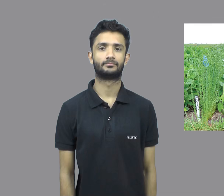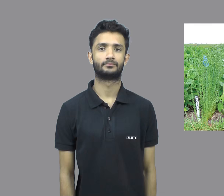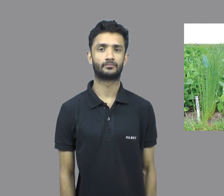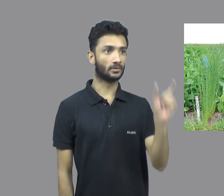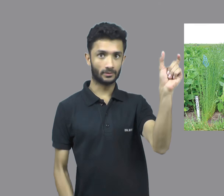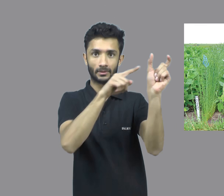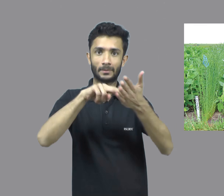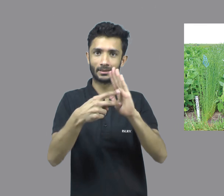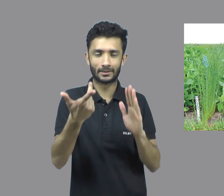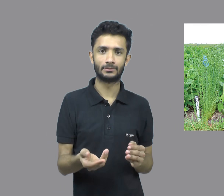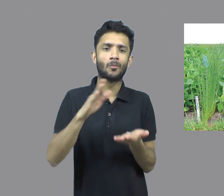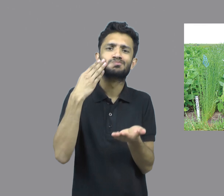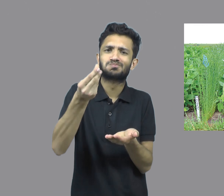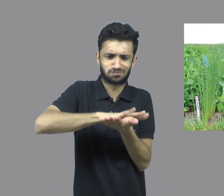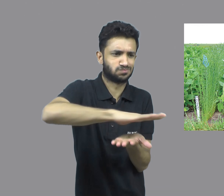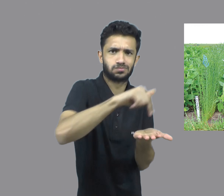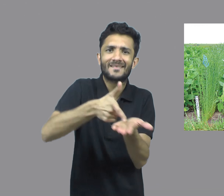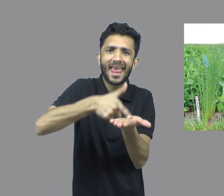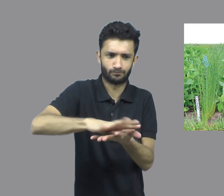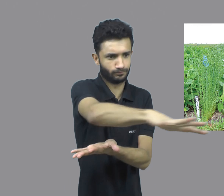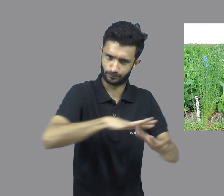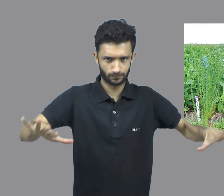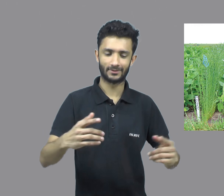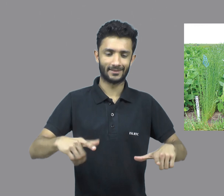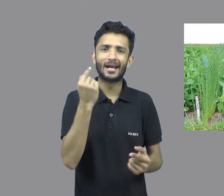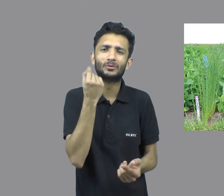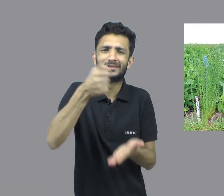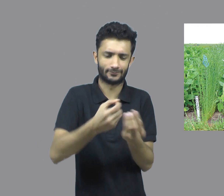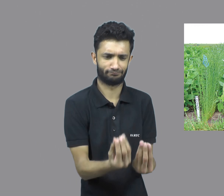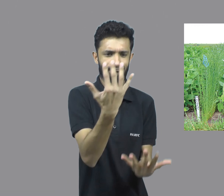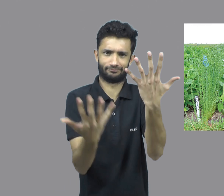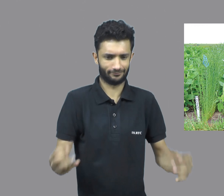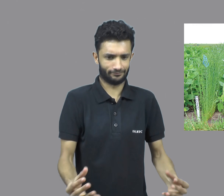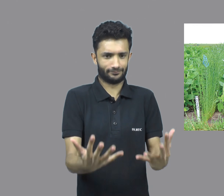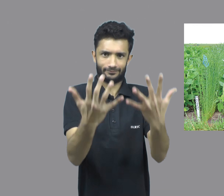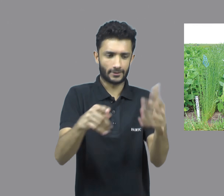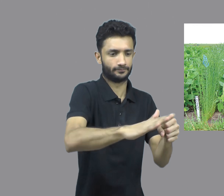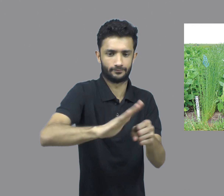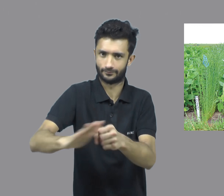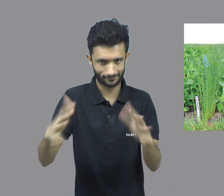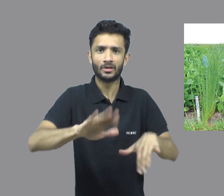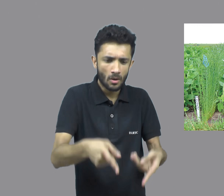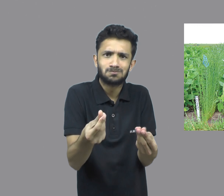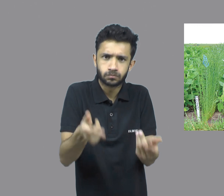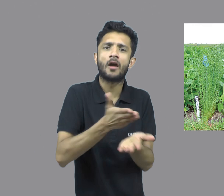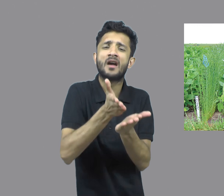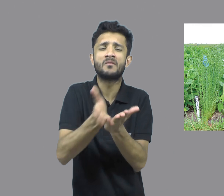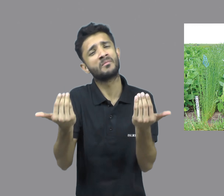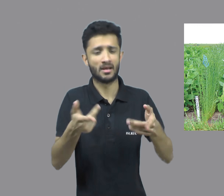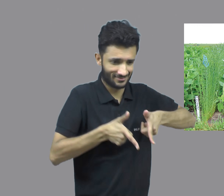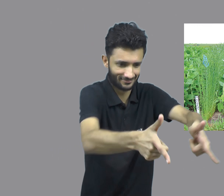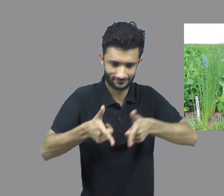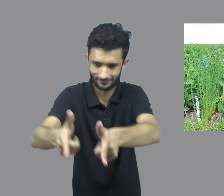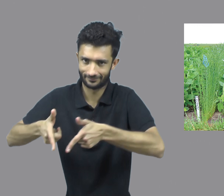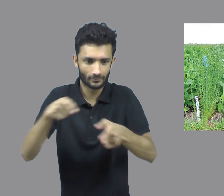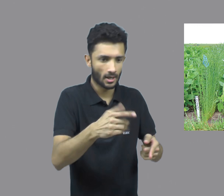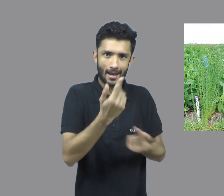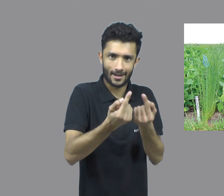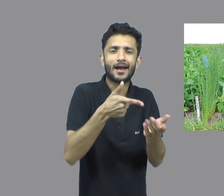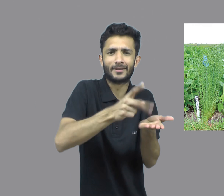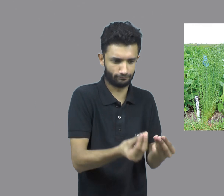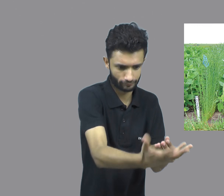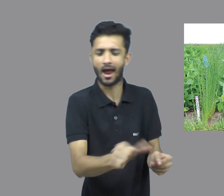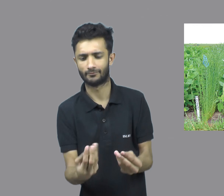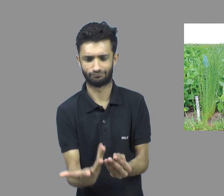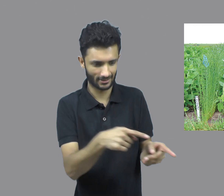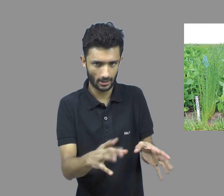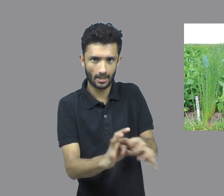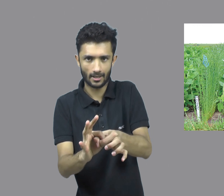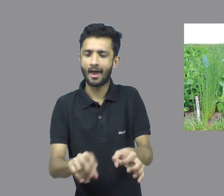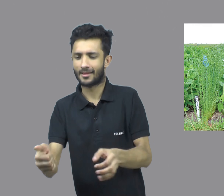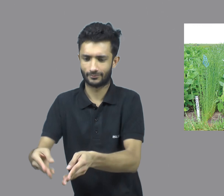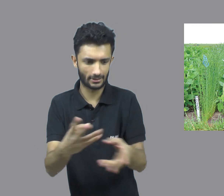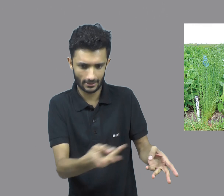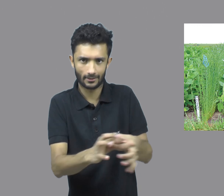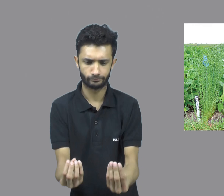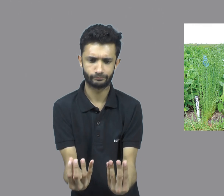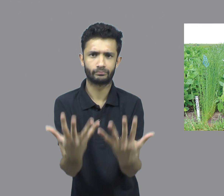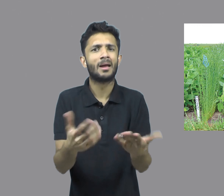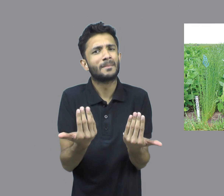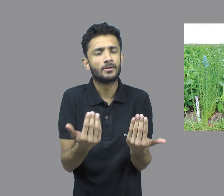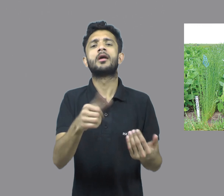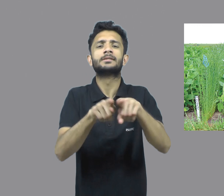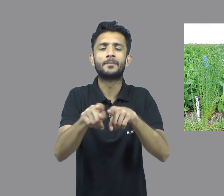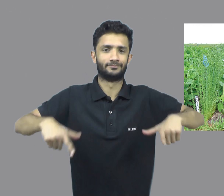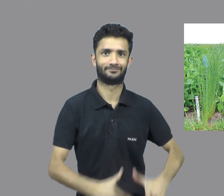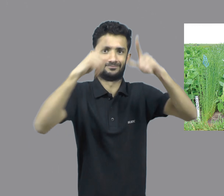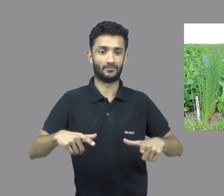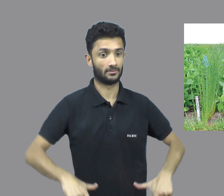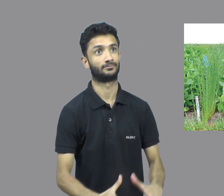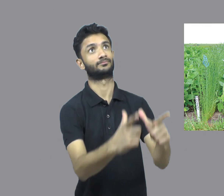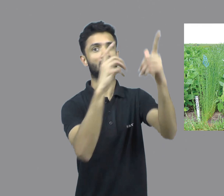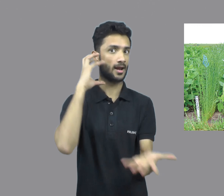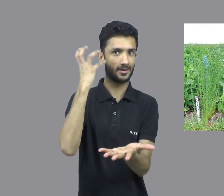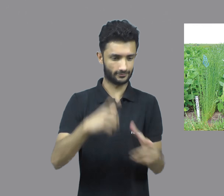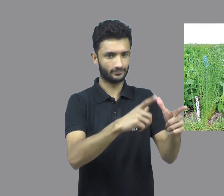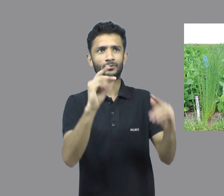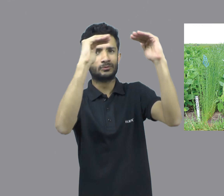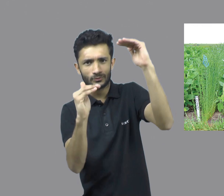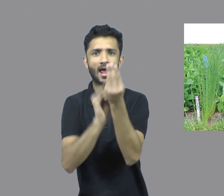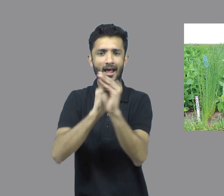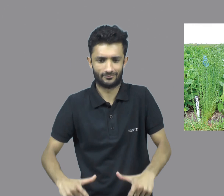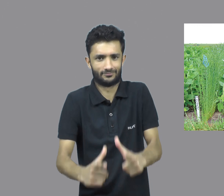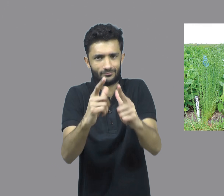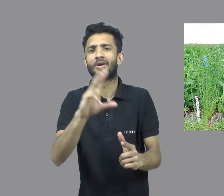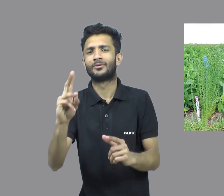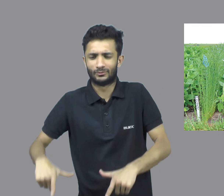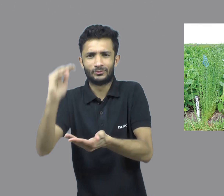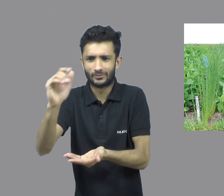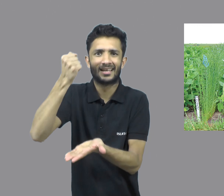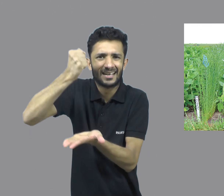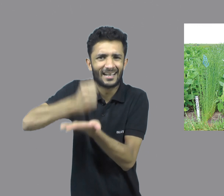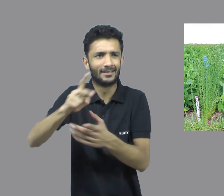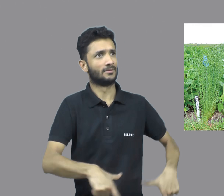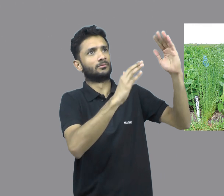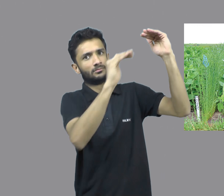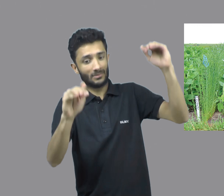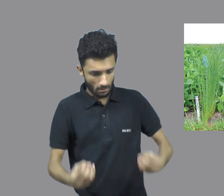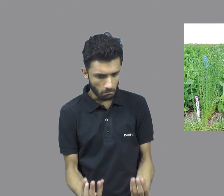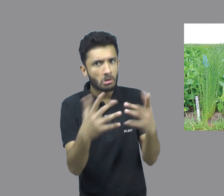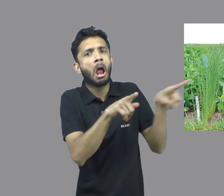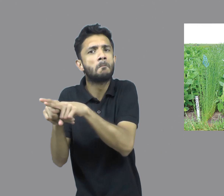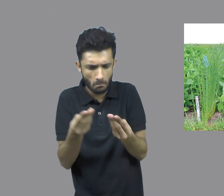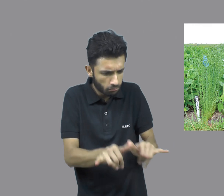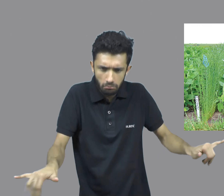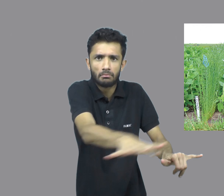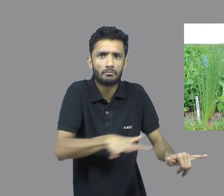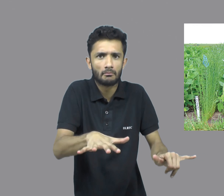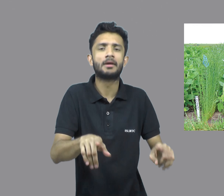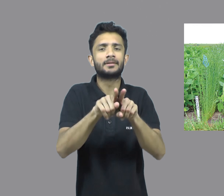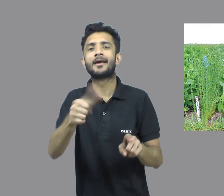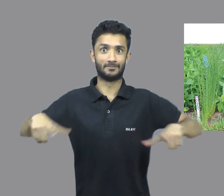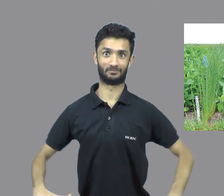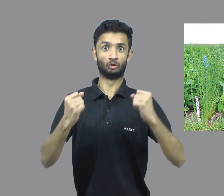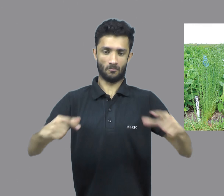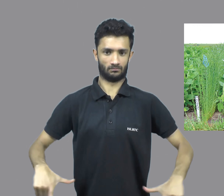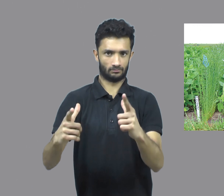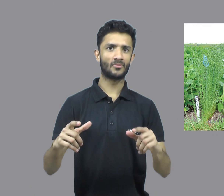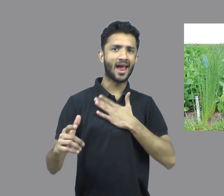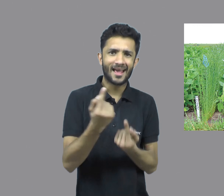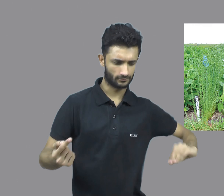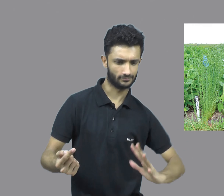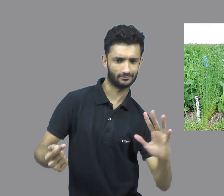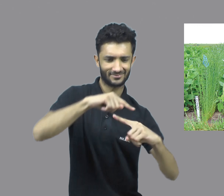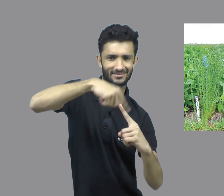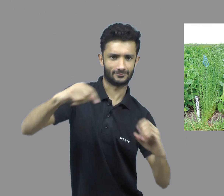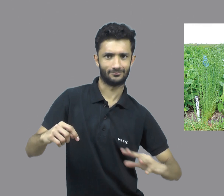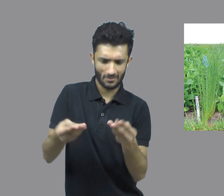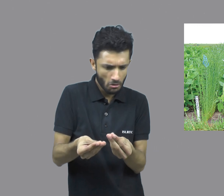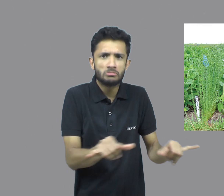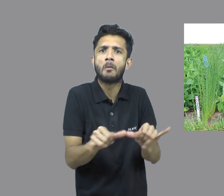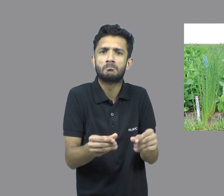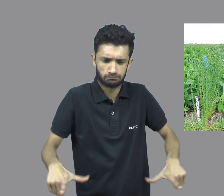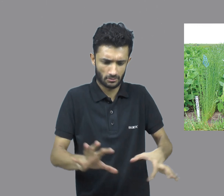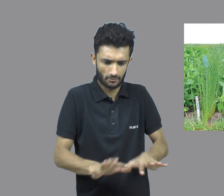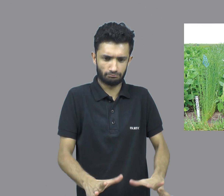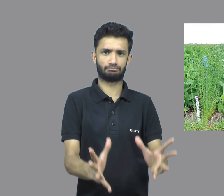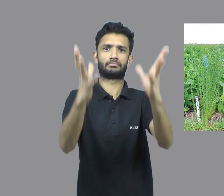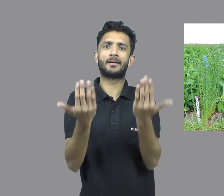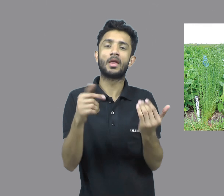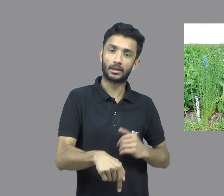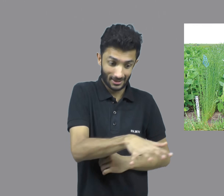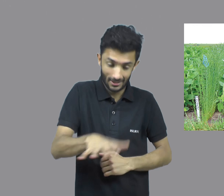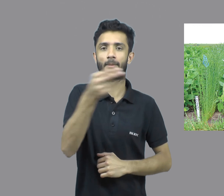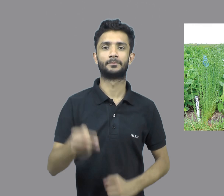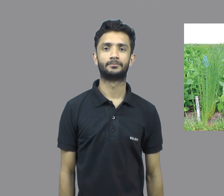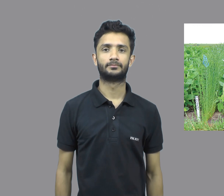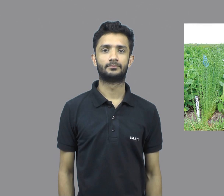Inter-Cropping